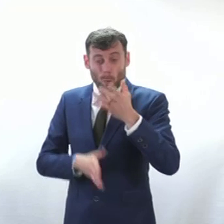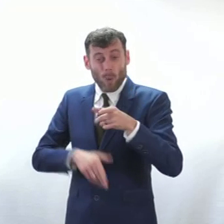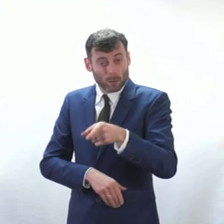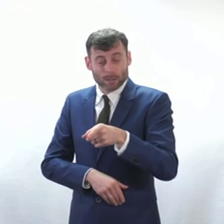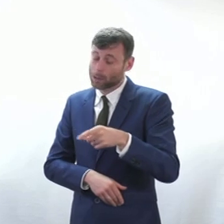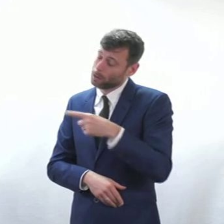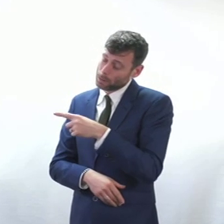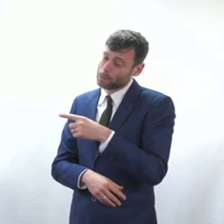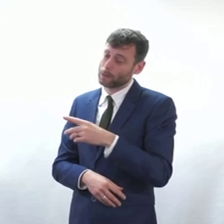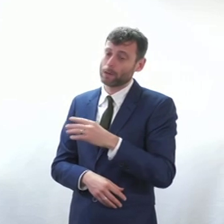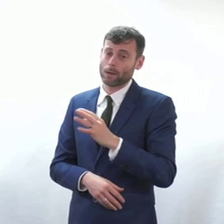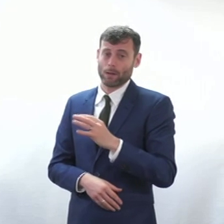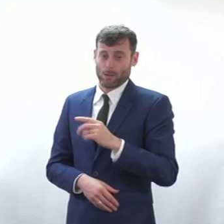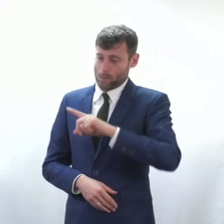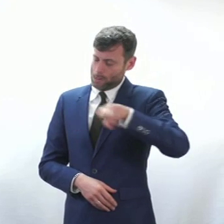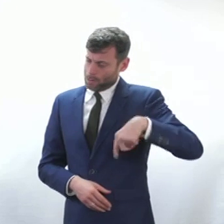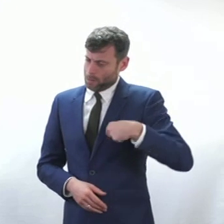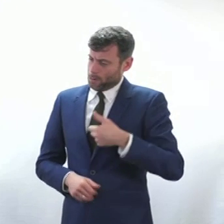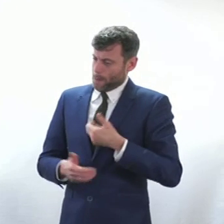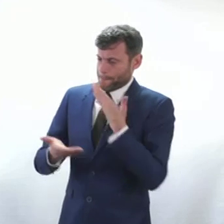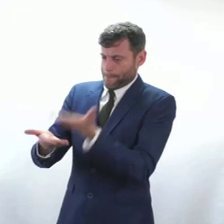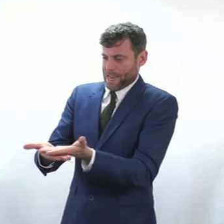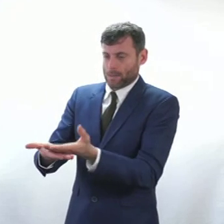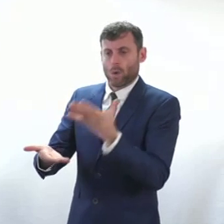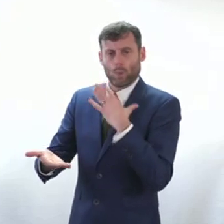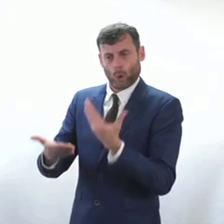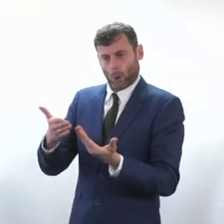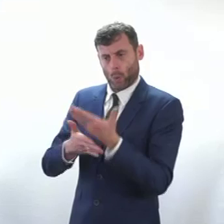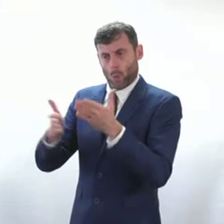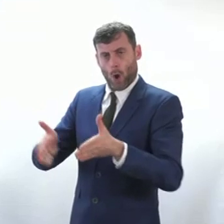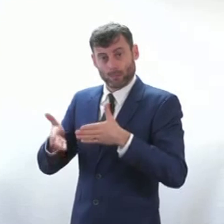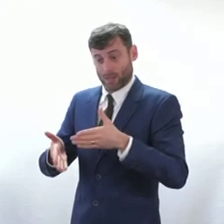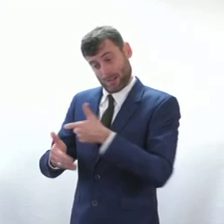Friend offer the people of west Norfolk hope and back our bid to build our future hospital?